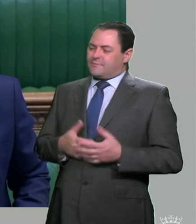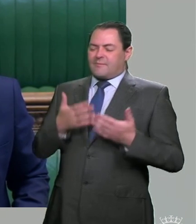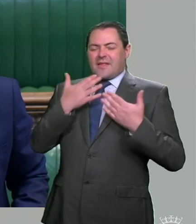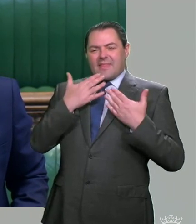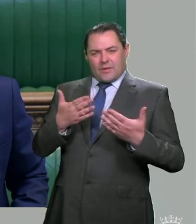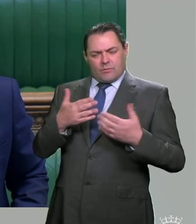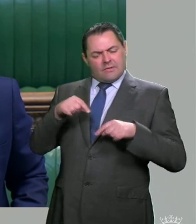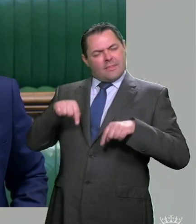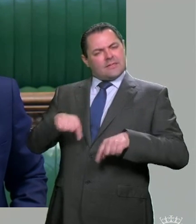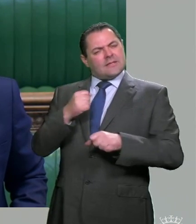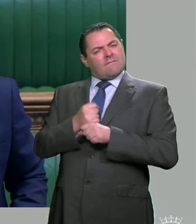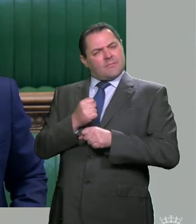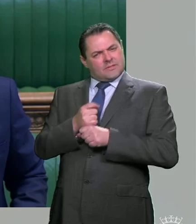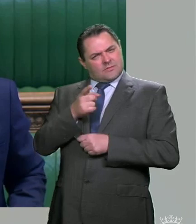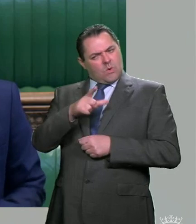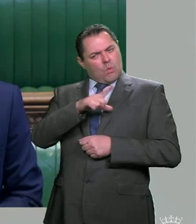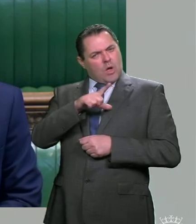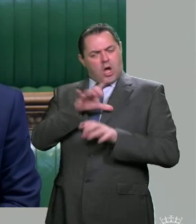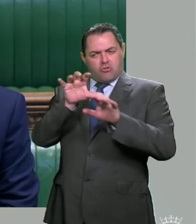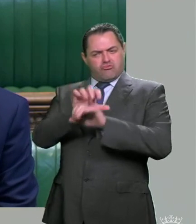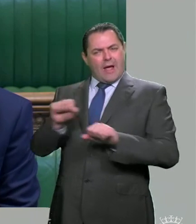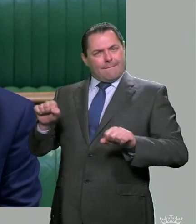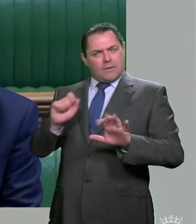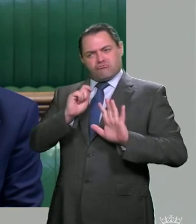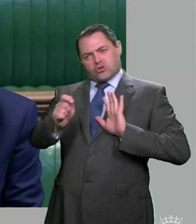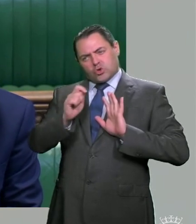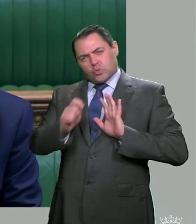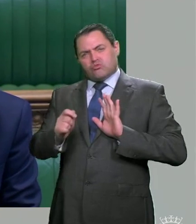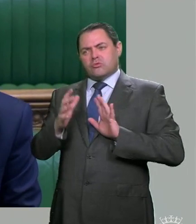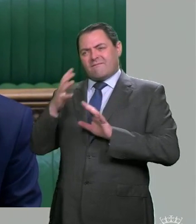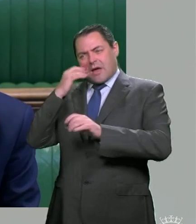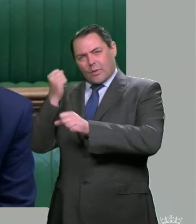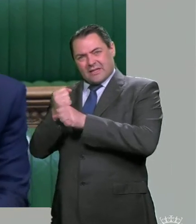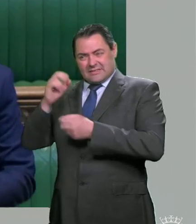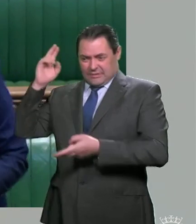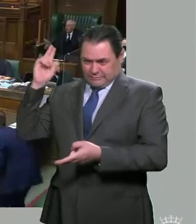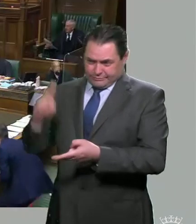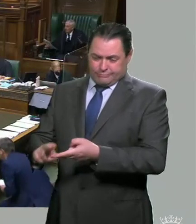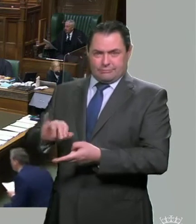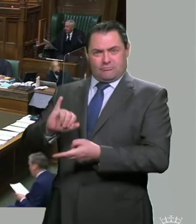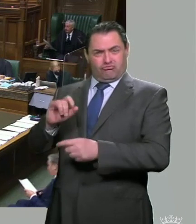Why, under this Government, has the number of rape convictions and prosecutions fallen to a record low?